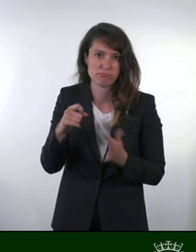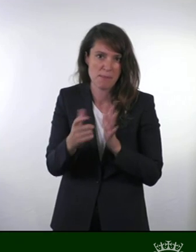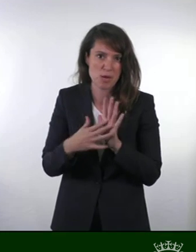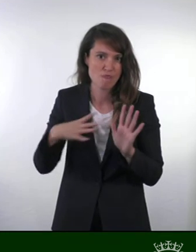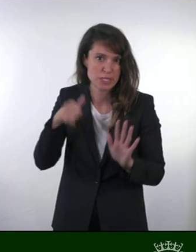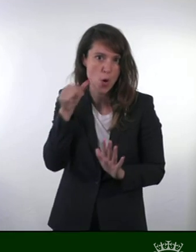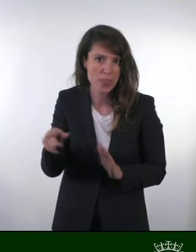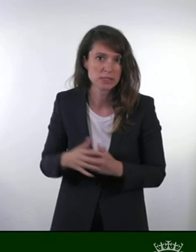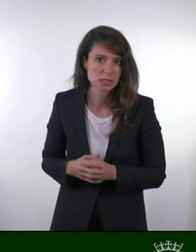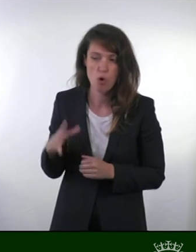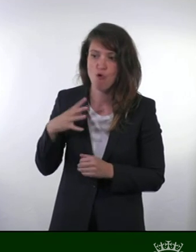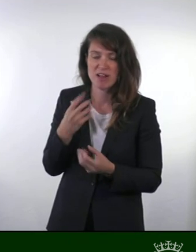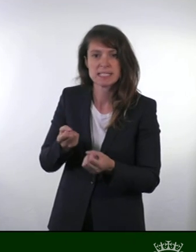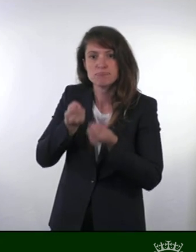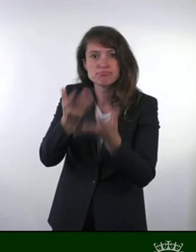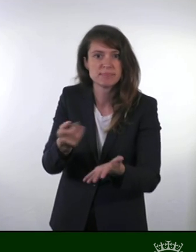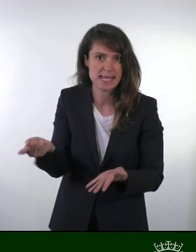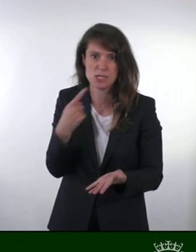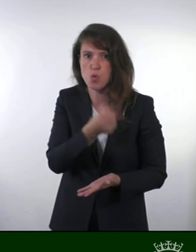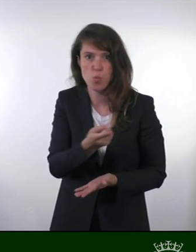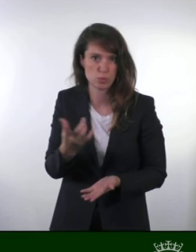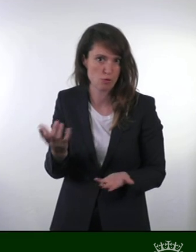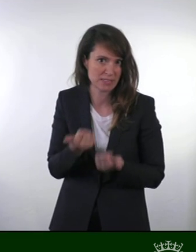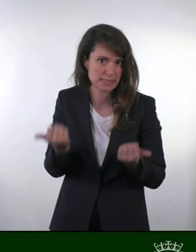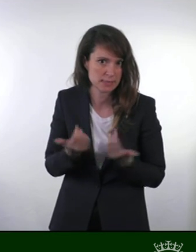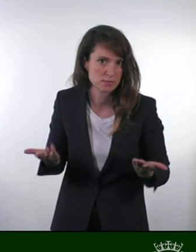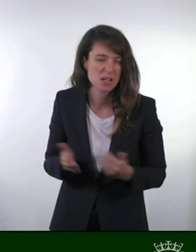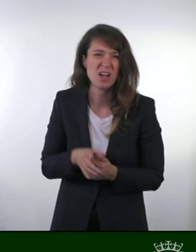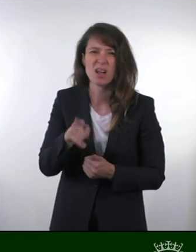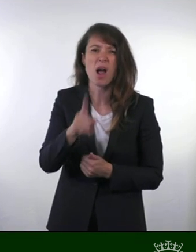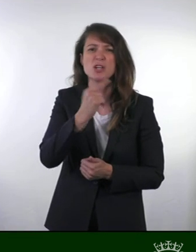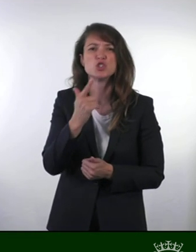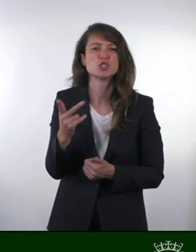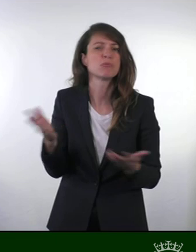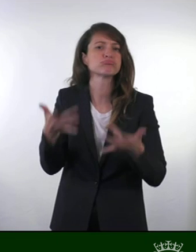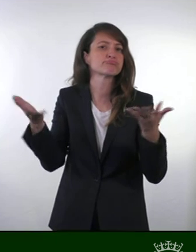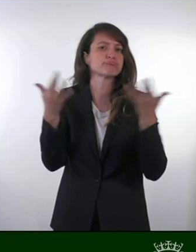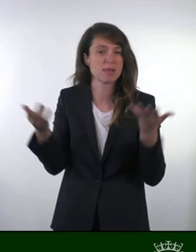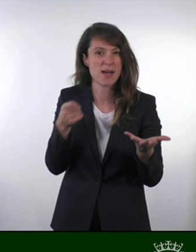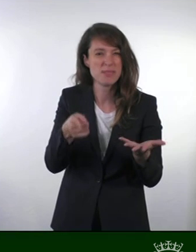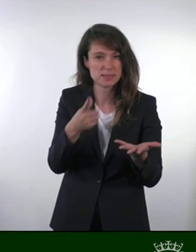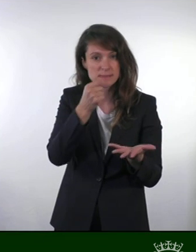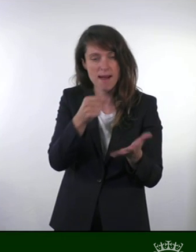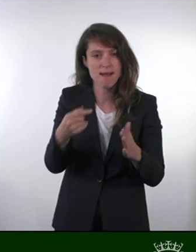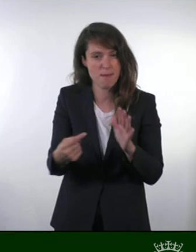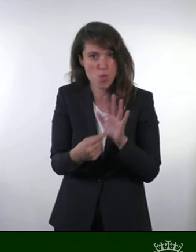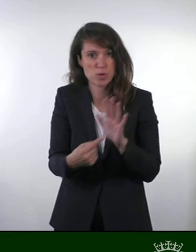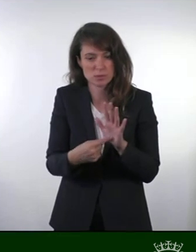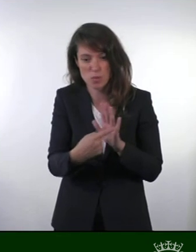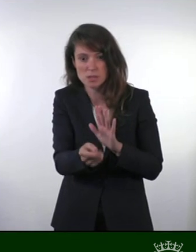The Prime Minister cannot just bat away challenge; these are matters of life and death, and people’s livelihoods.